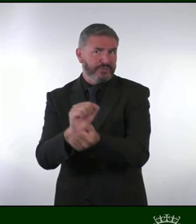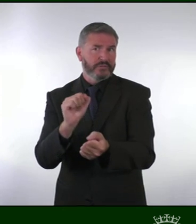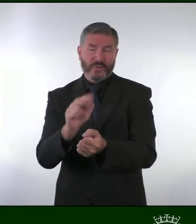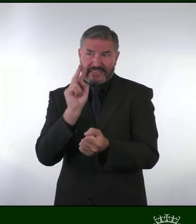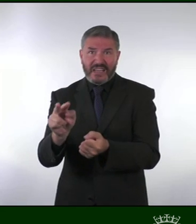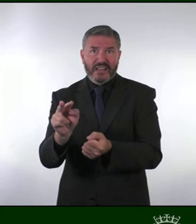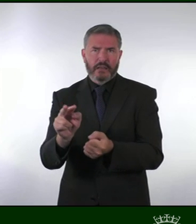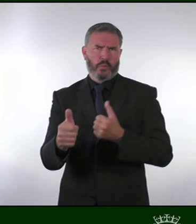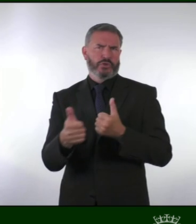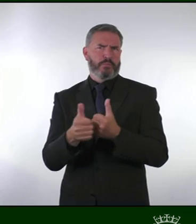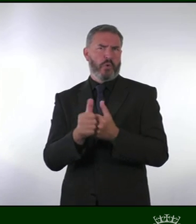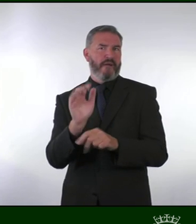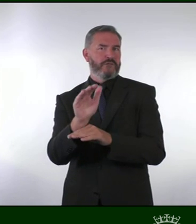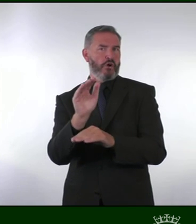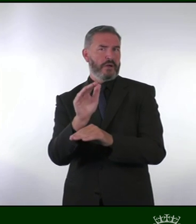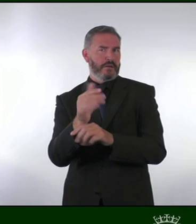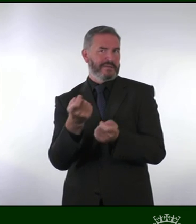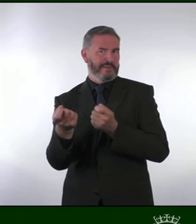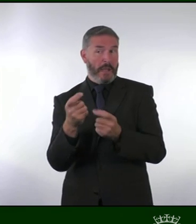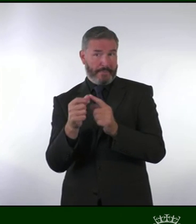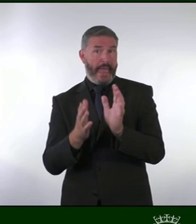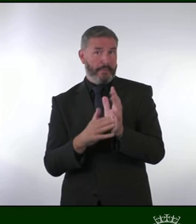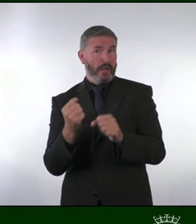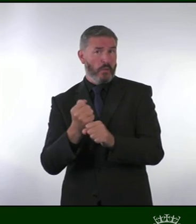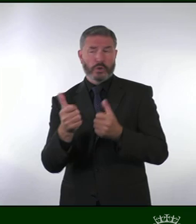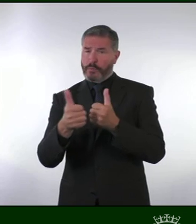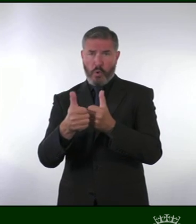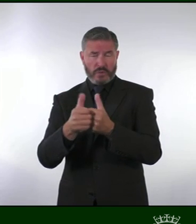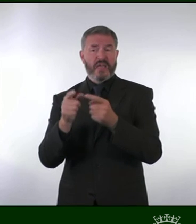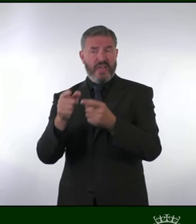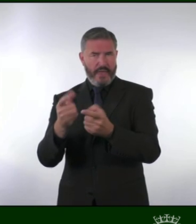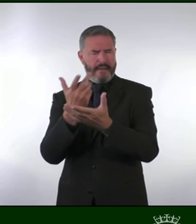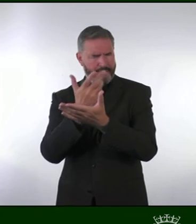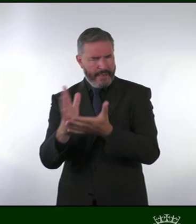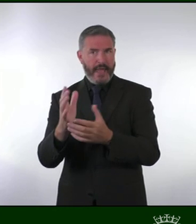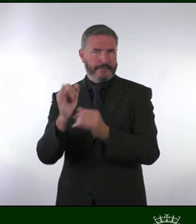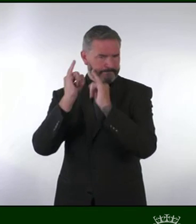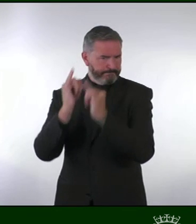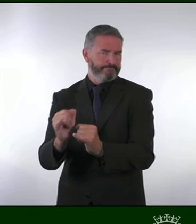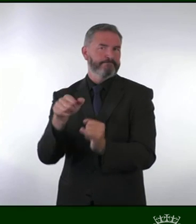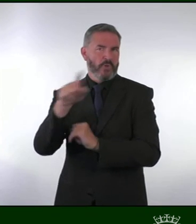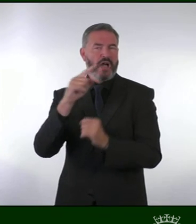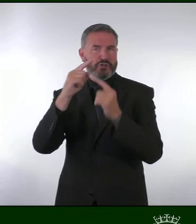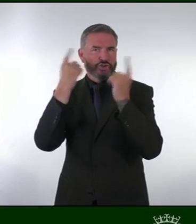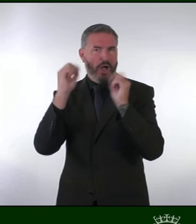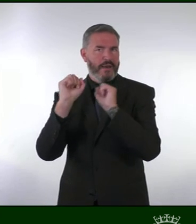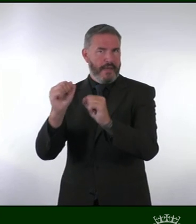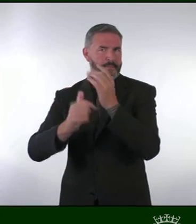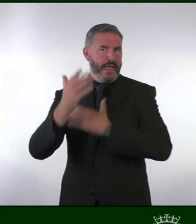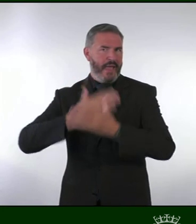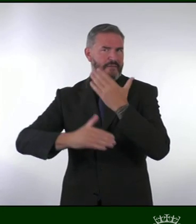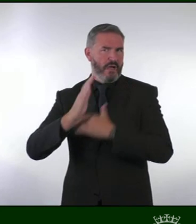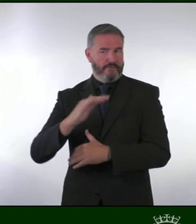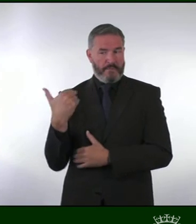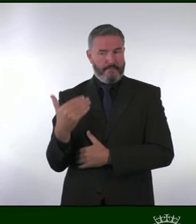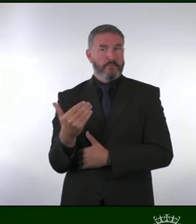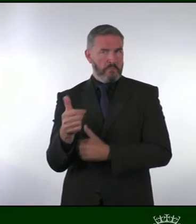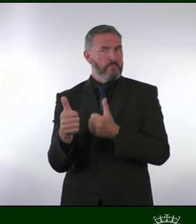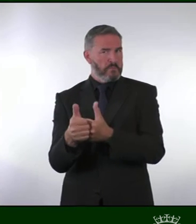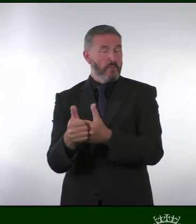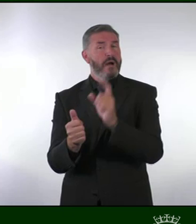We support the Foreign Secretary, the Prime Minister and the Government in their strong and clear condemnation of China for that in recent weeks.